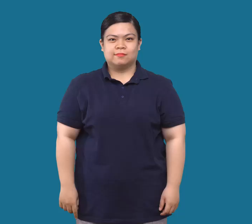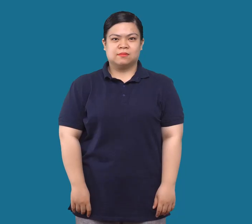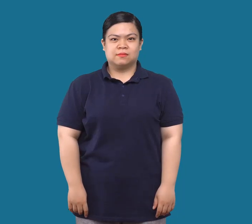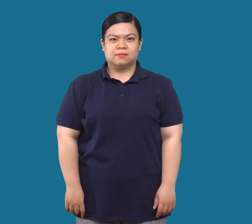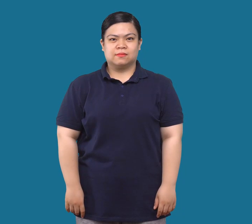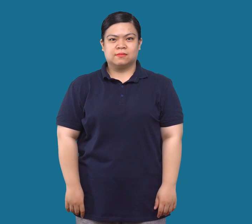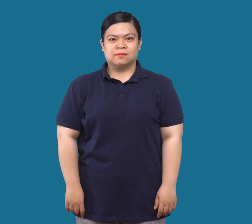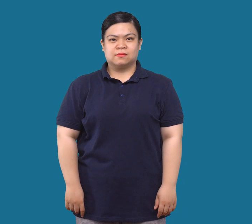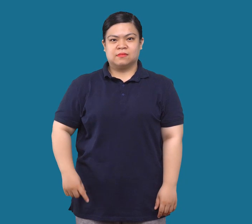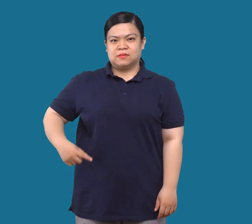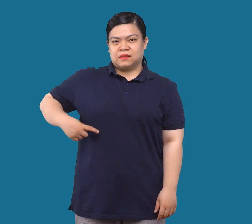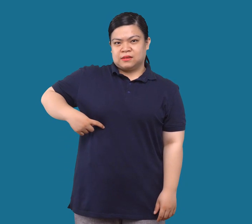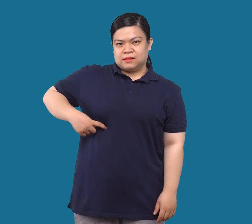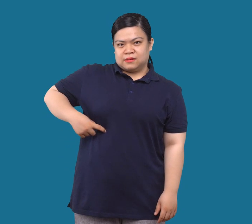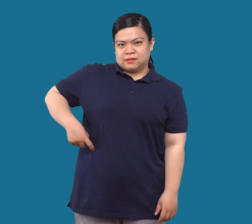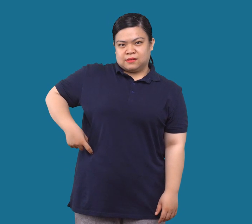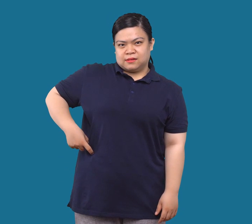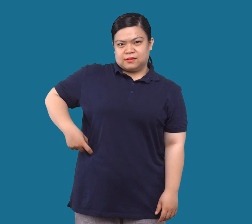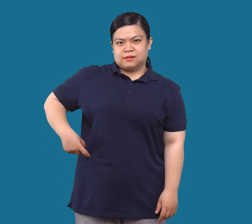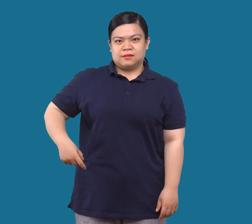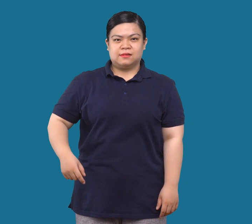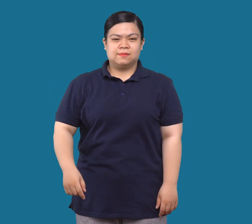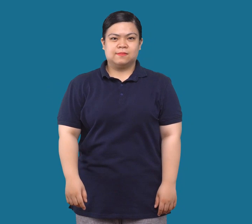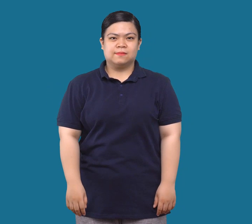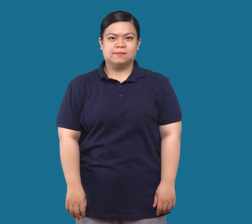thận